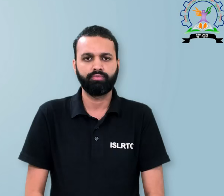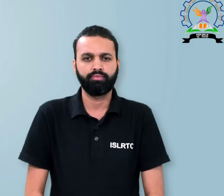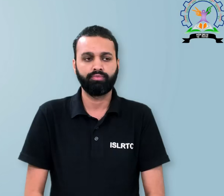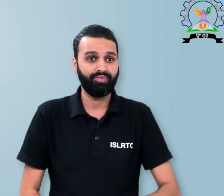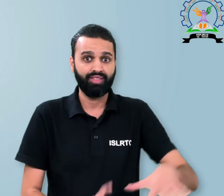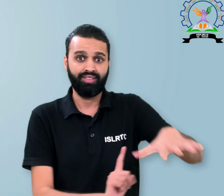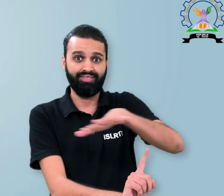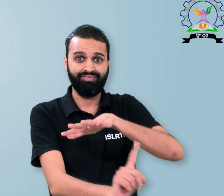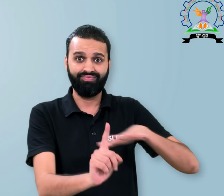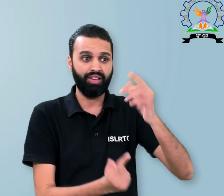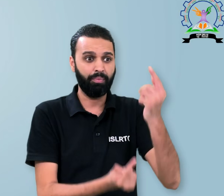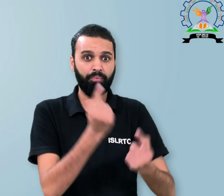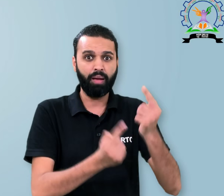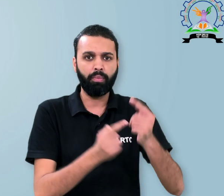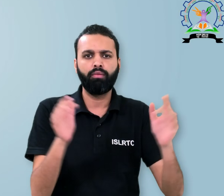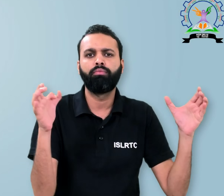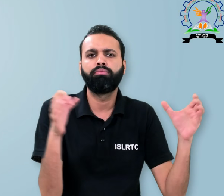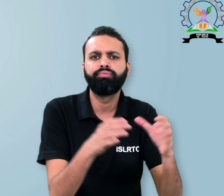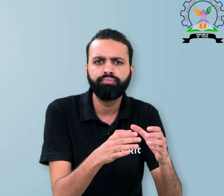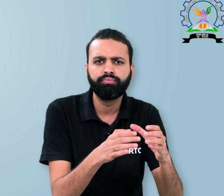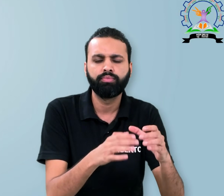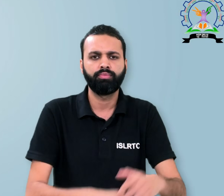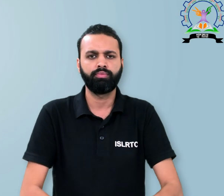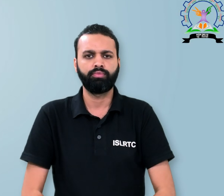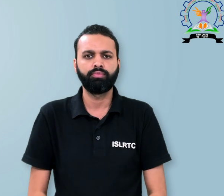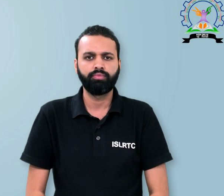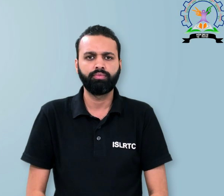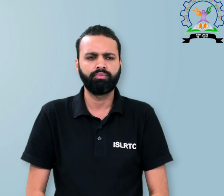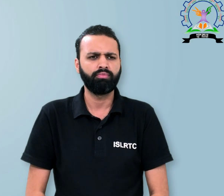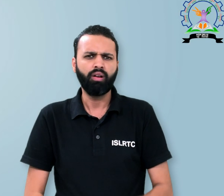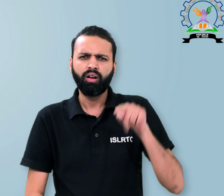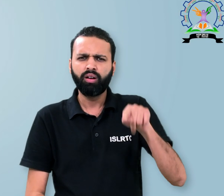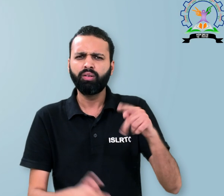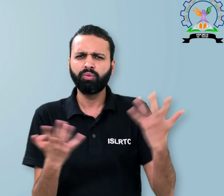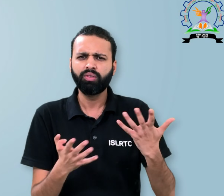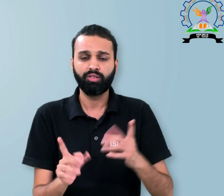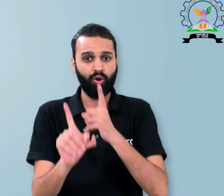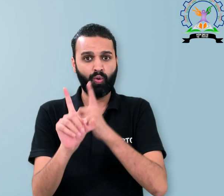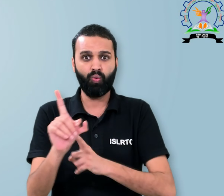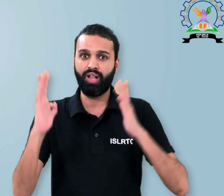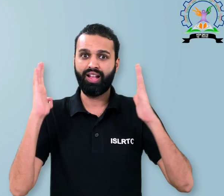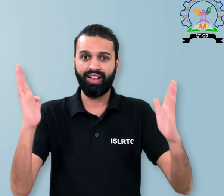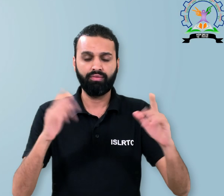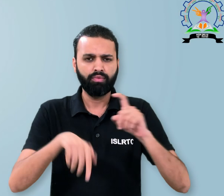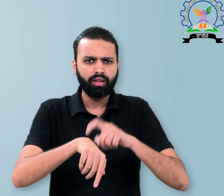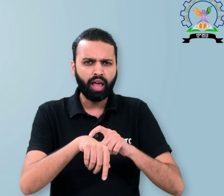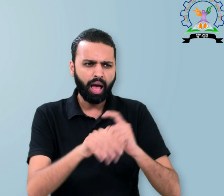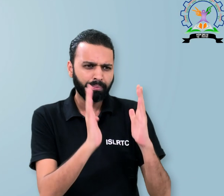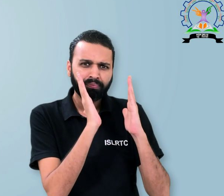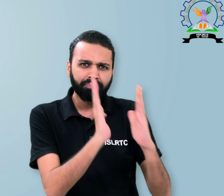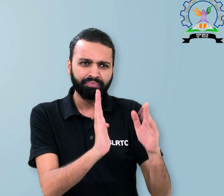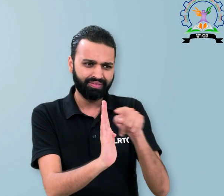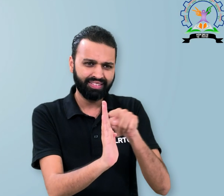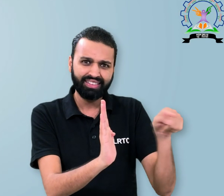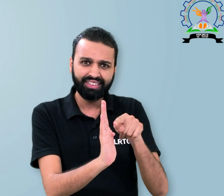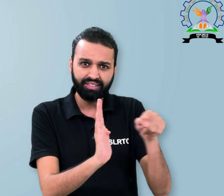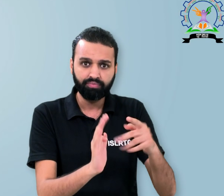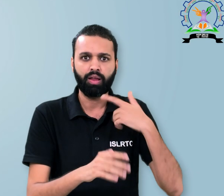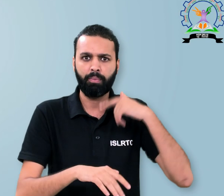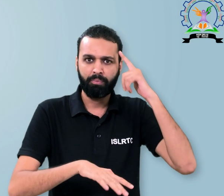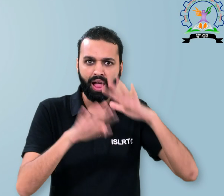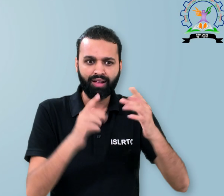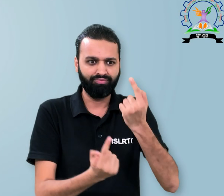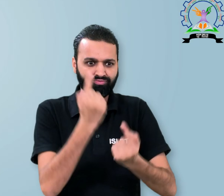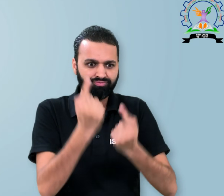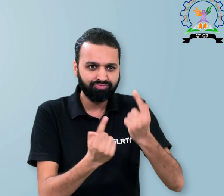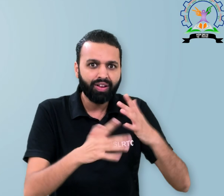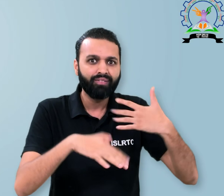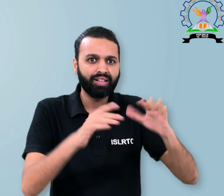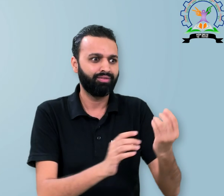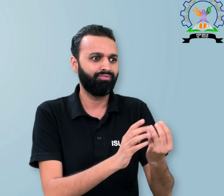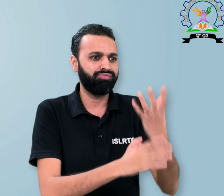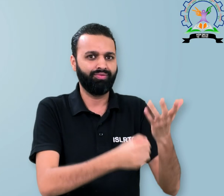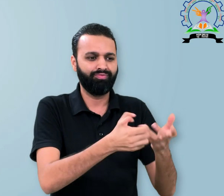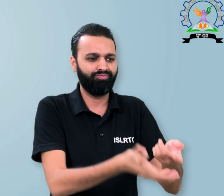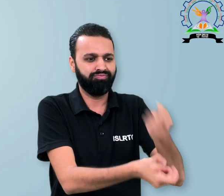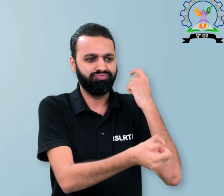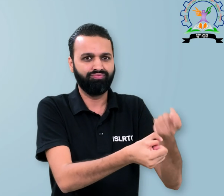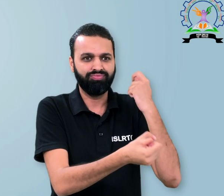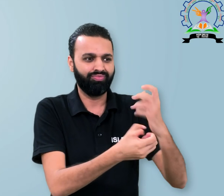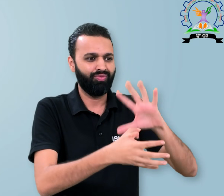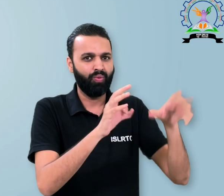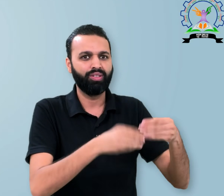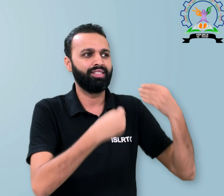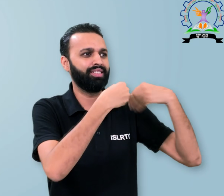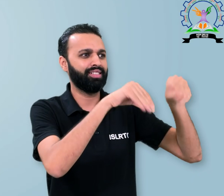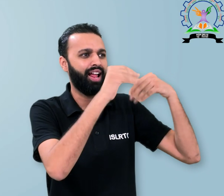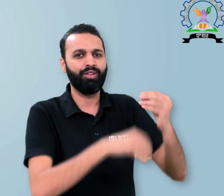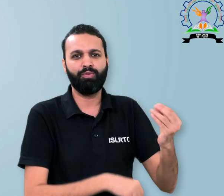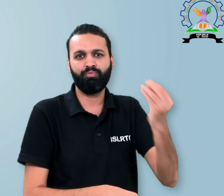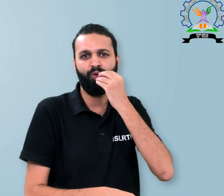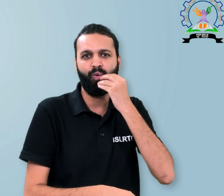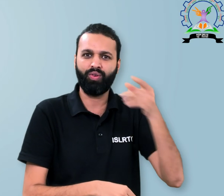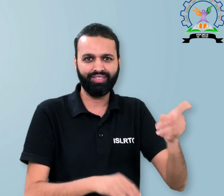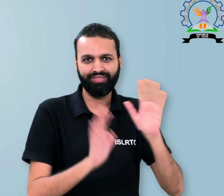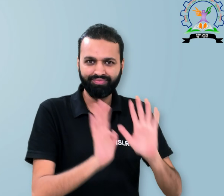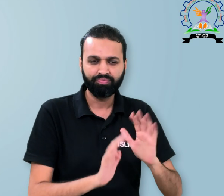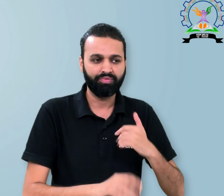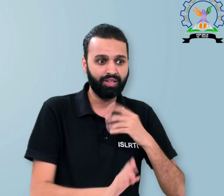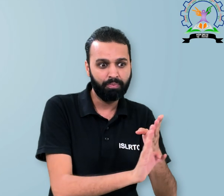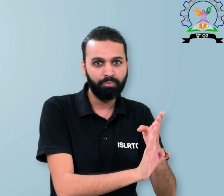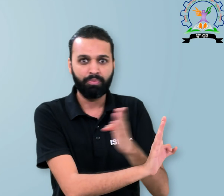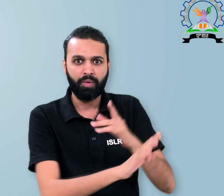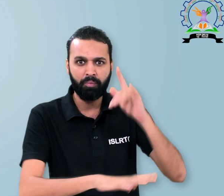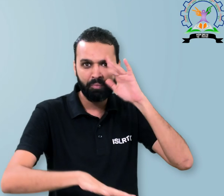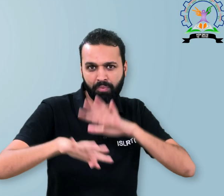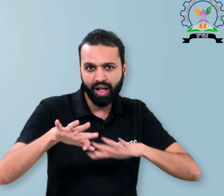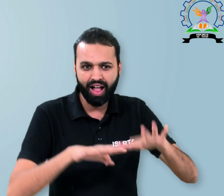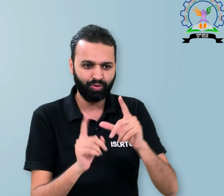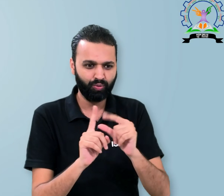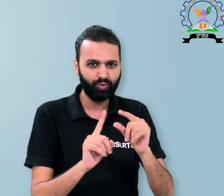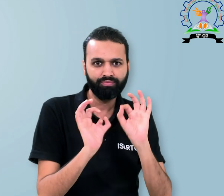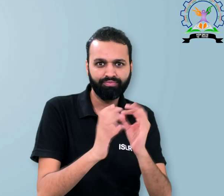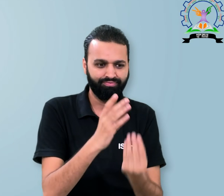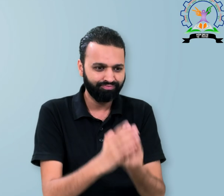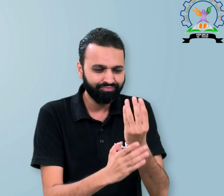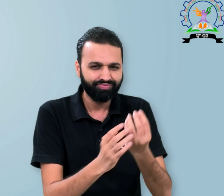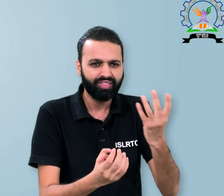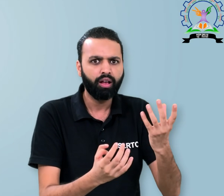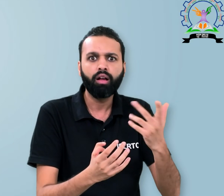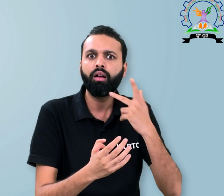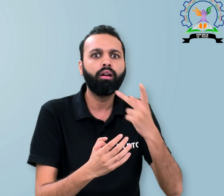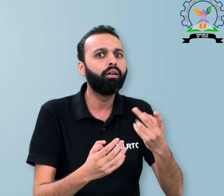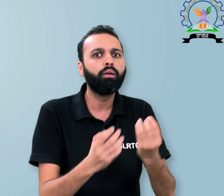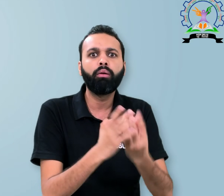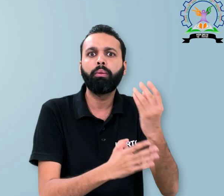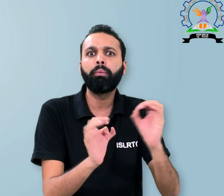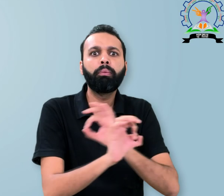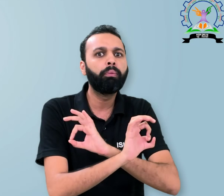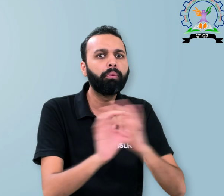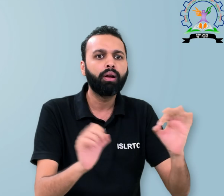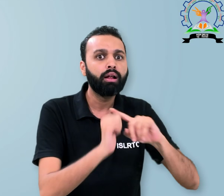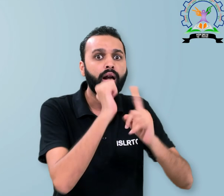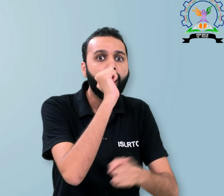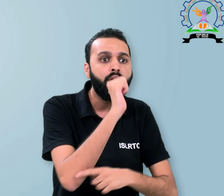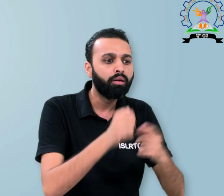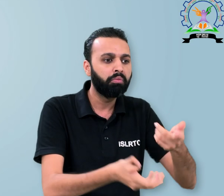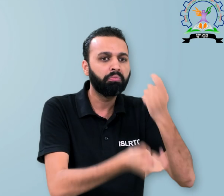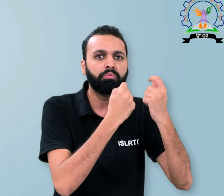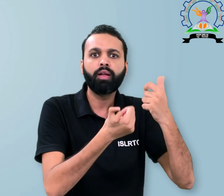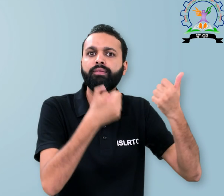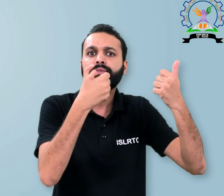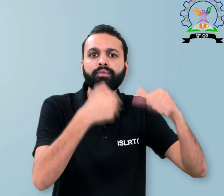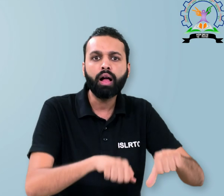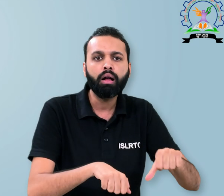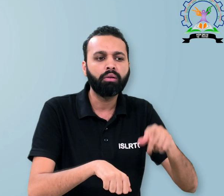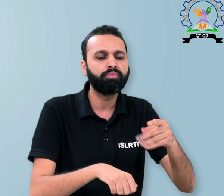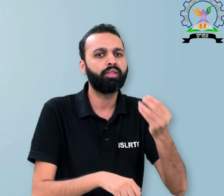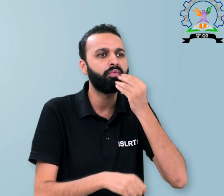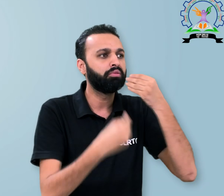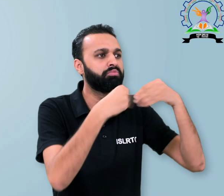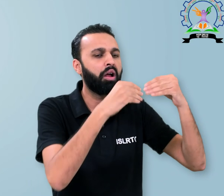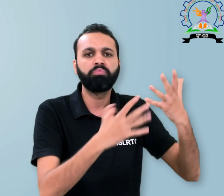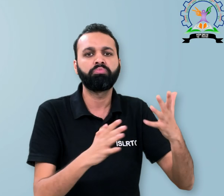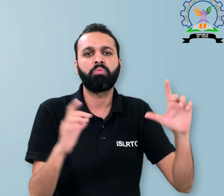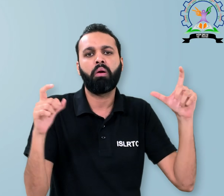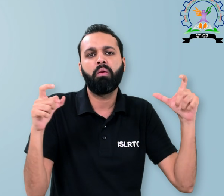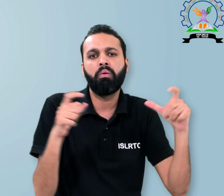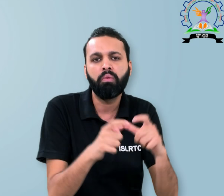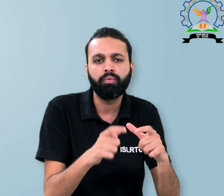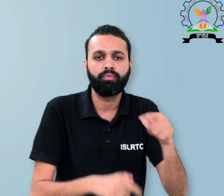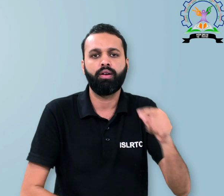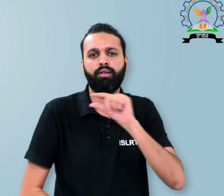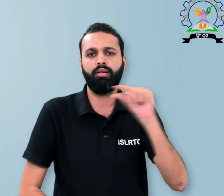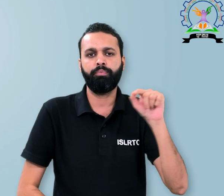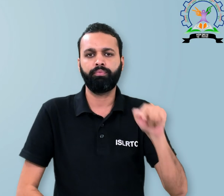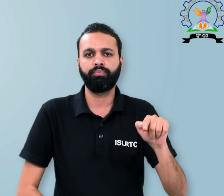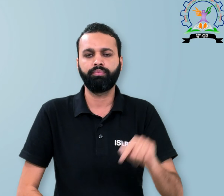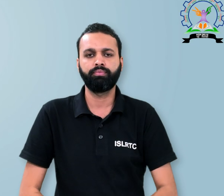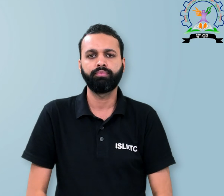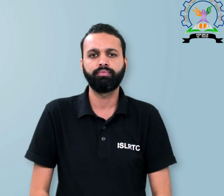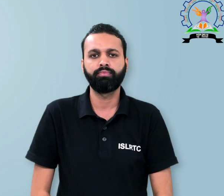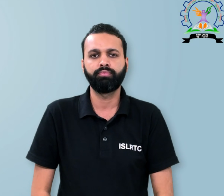Lean Season A period during which food and resources are scarce, typically occurring before the harvest season in agricultural communities.